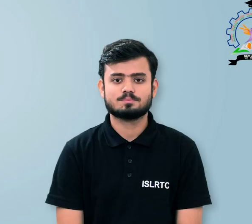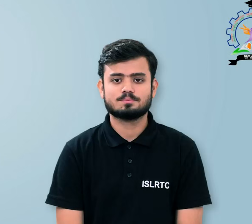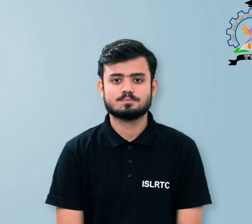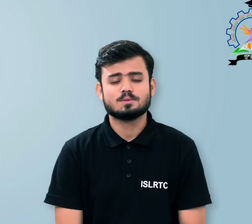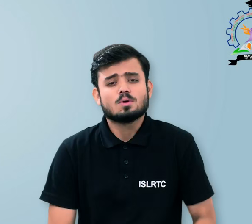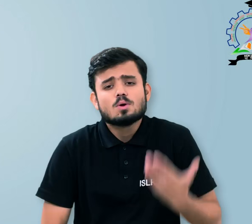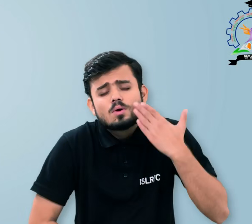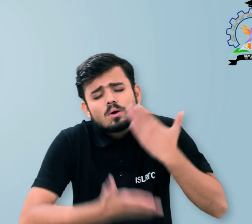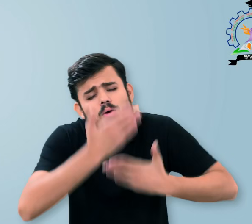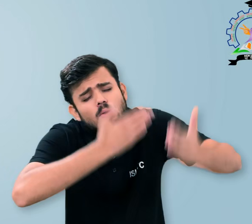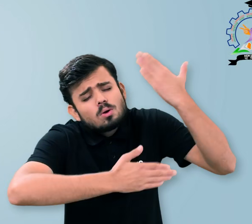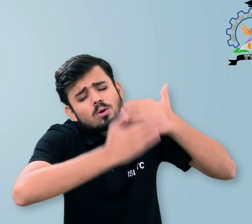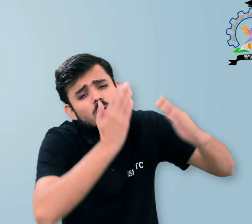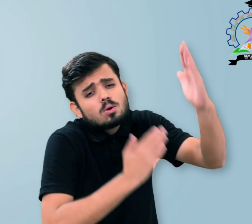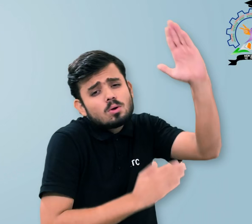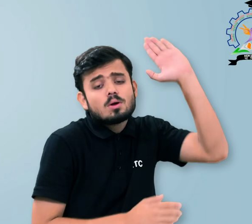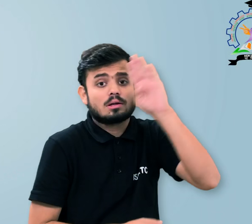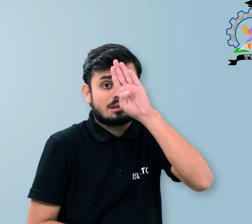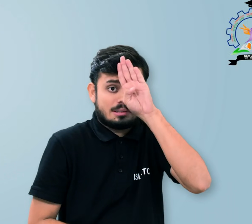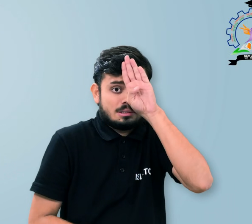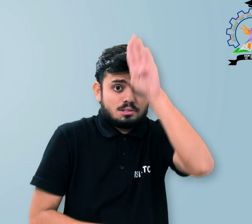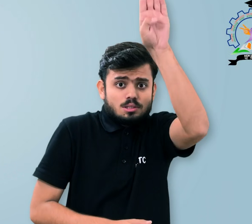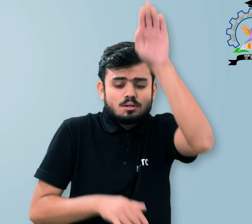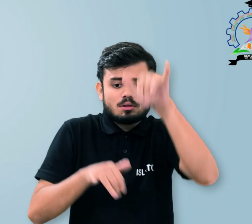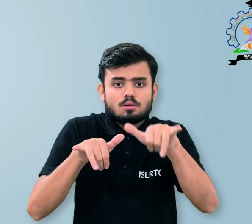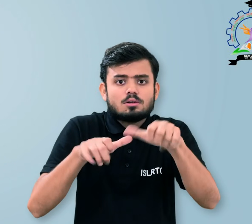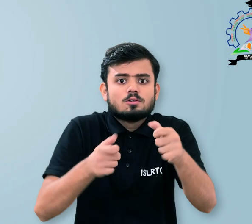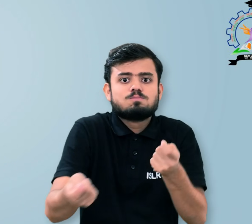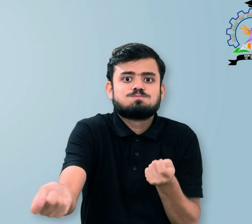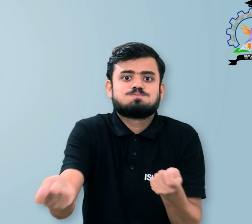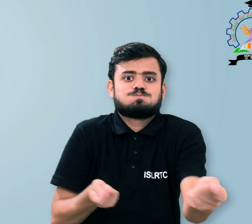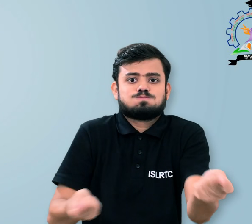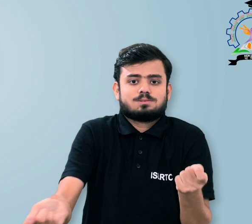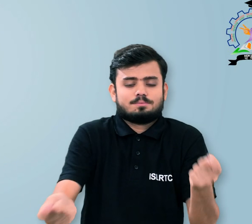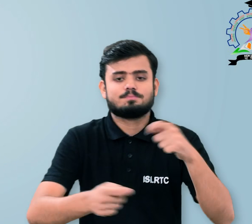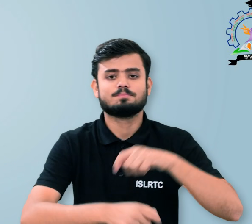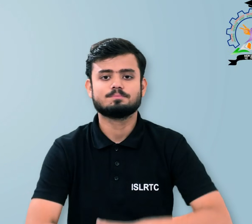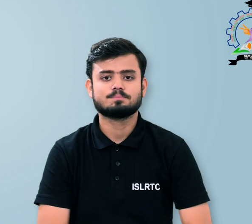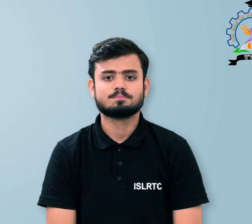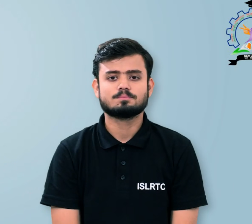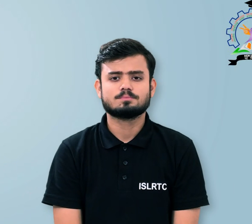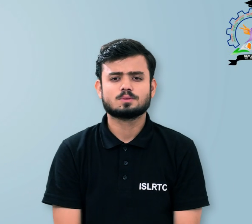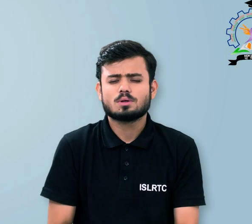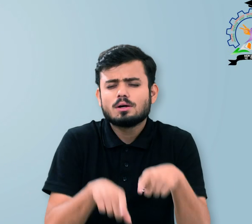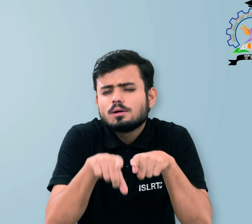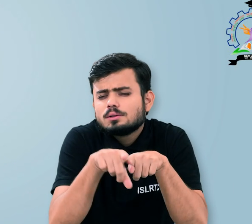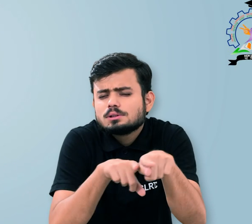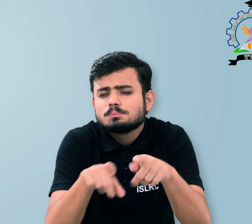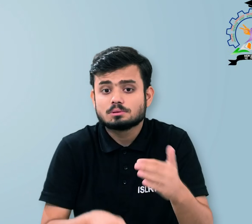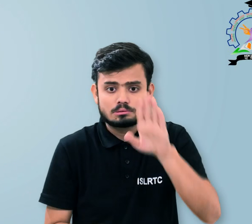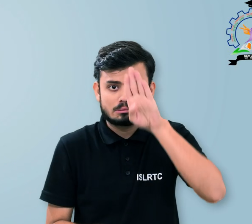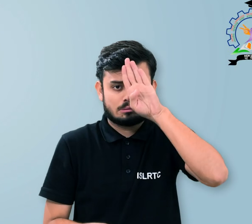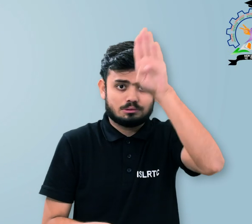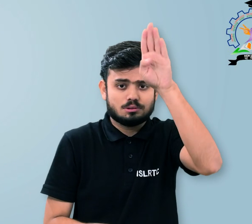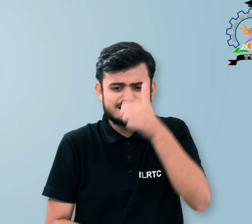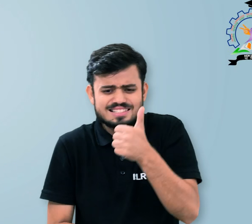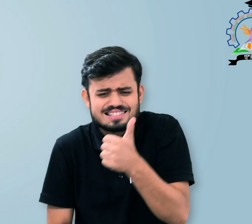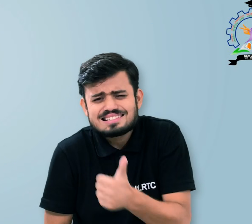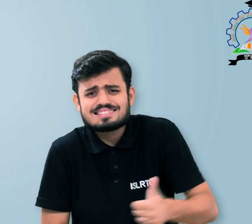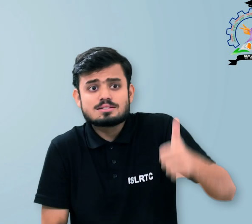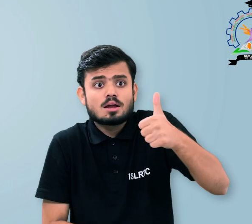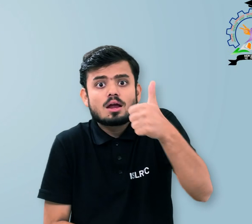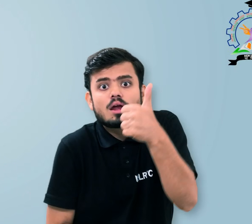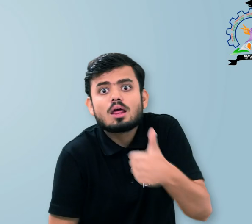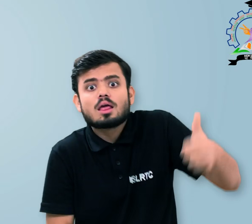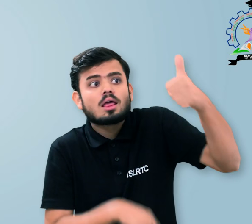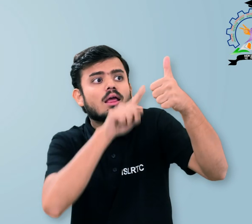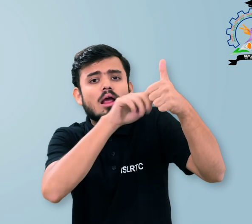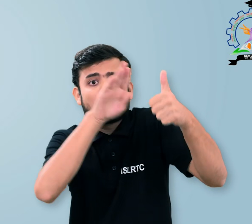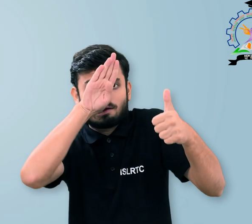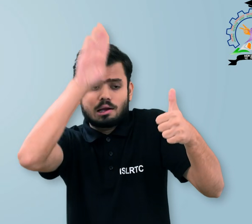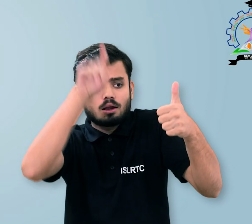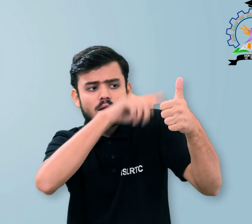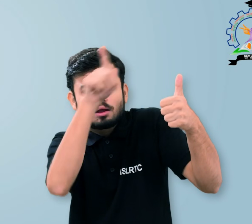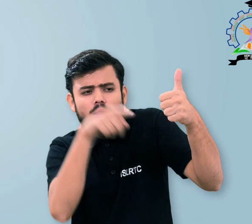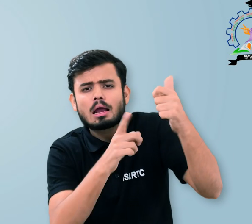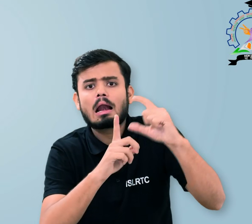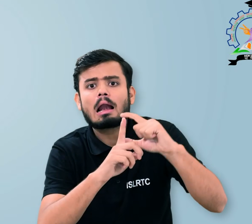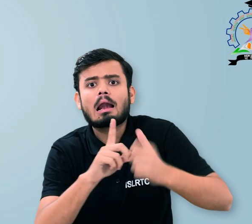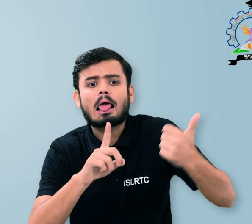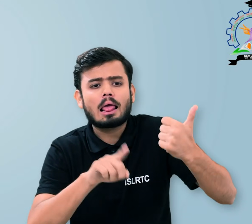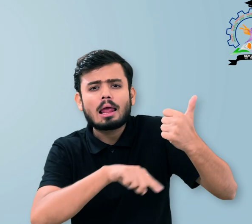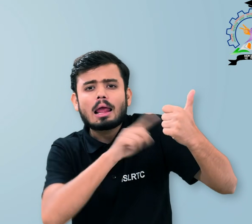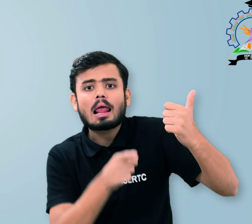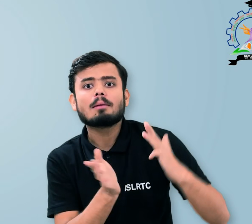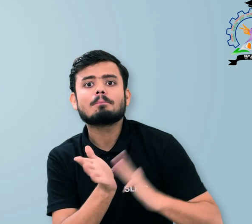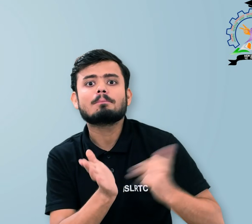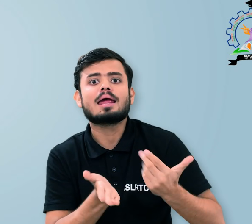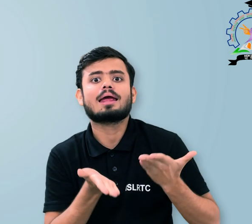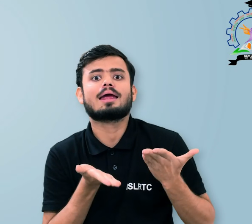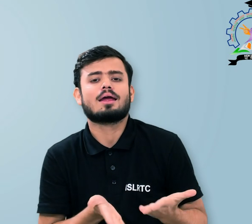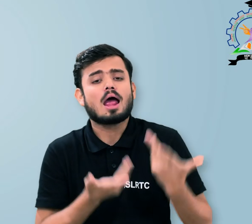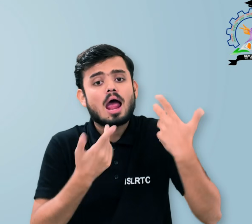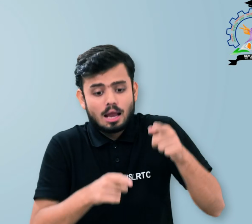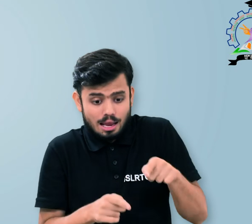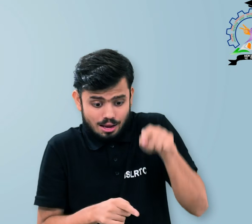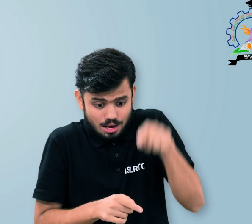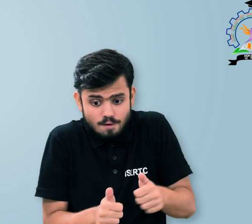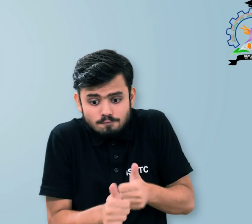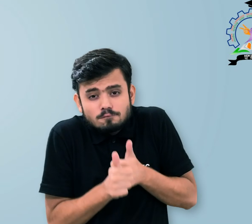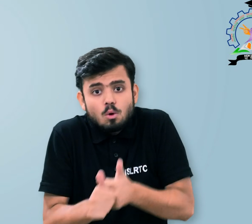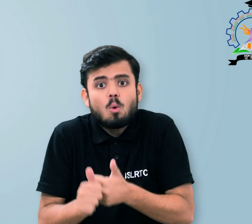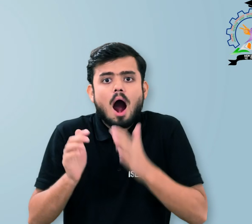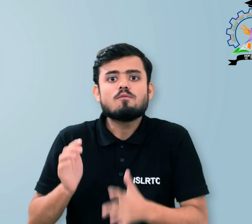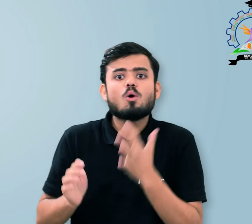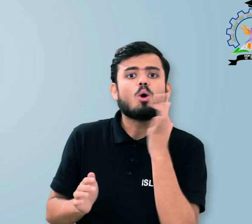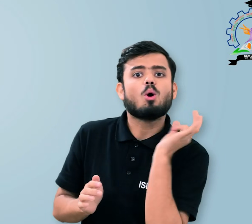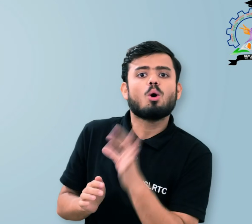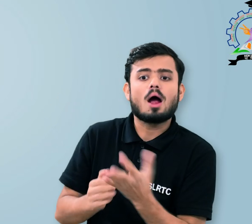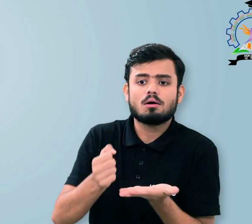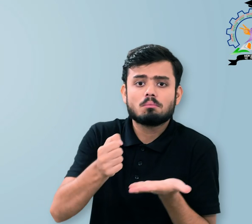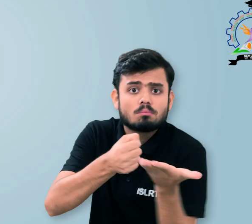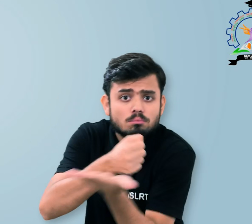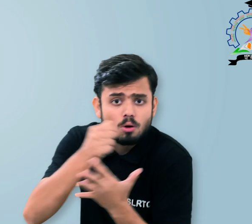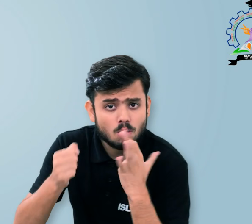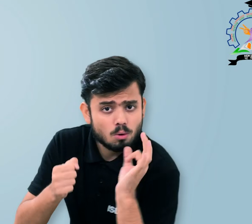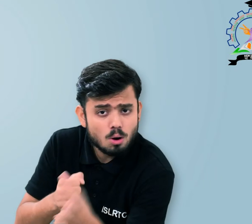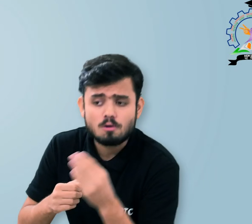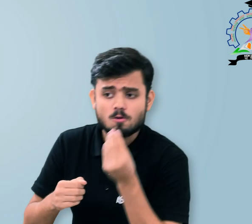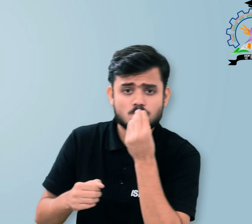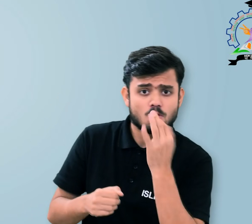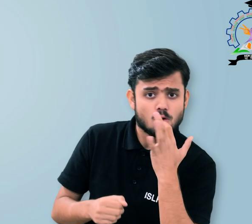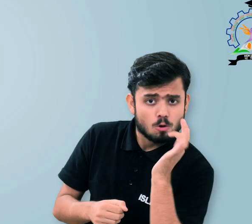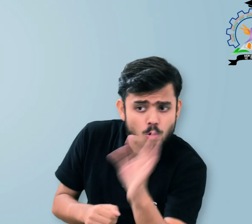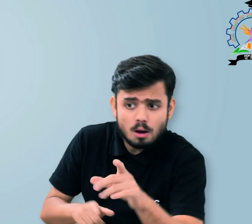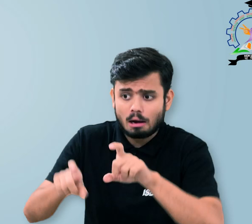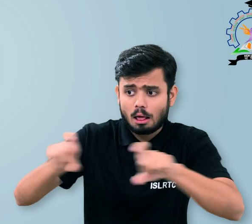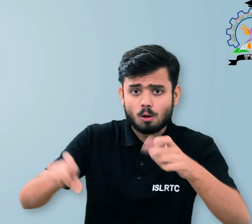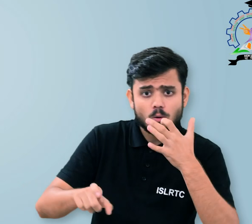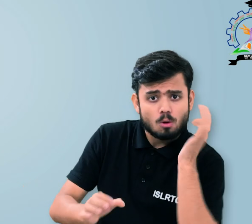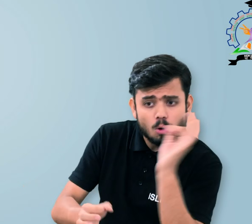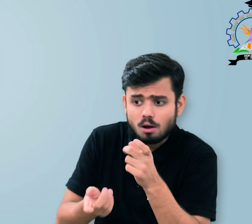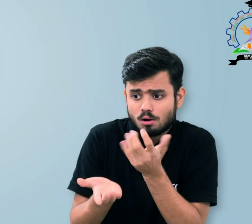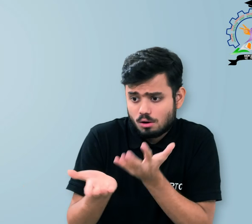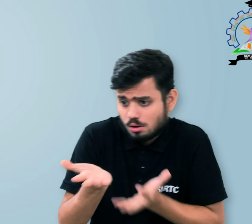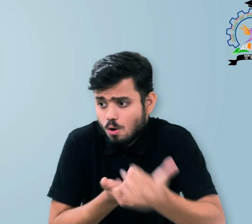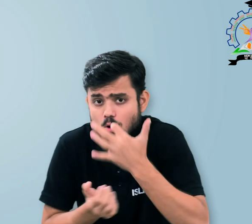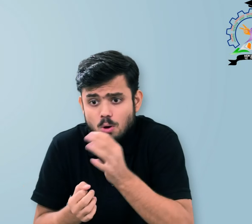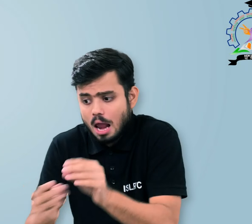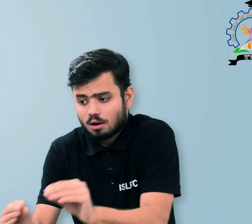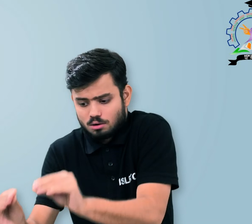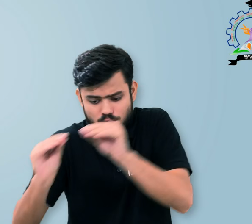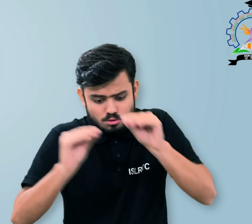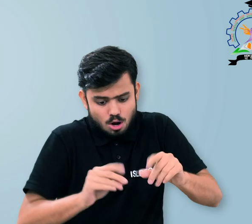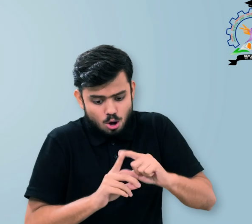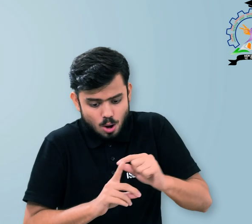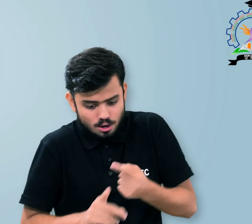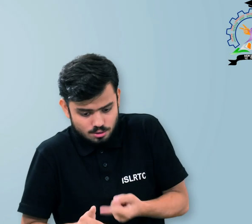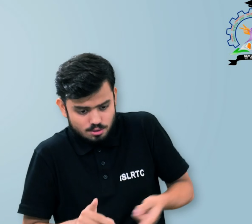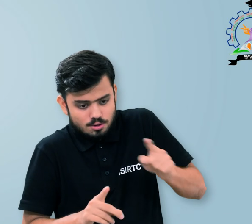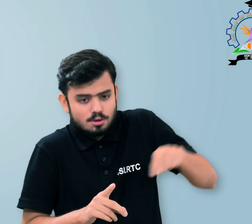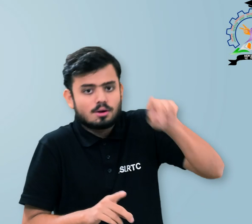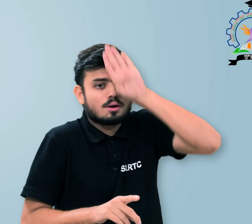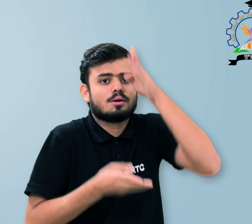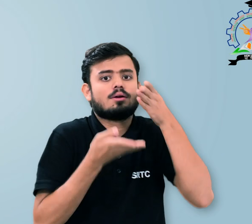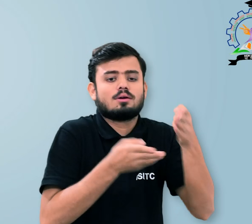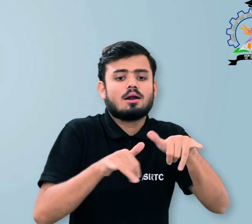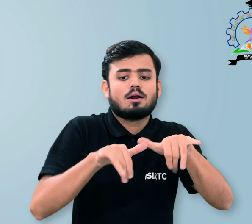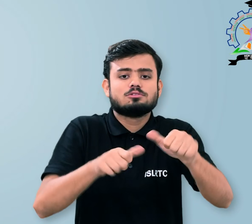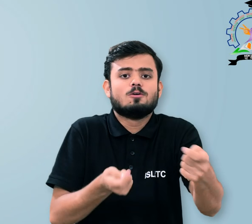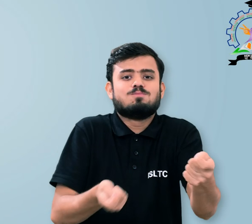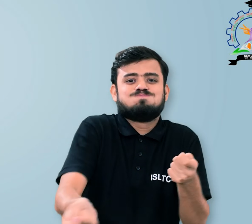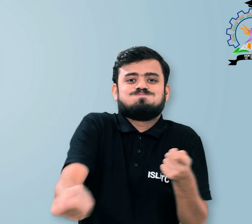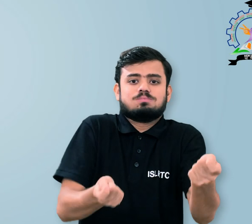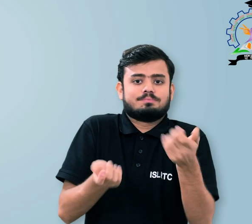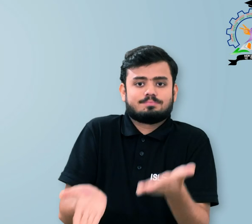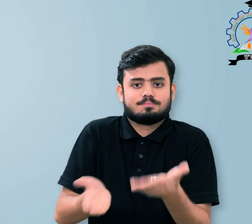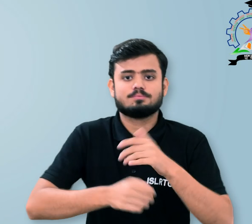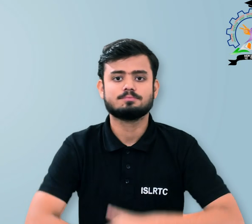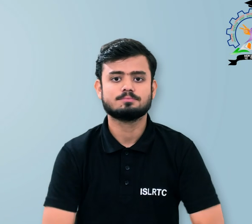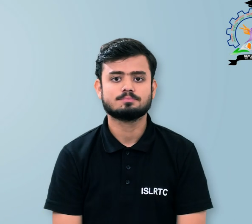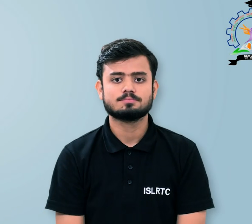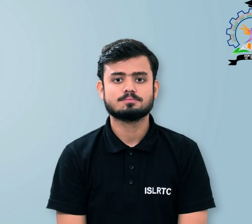Feudalism A social system that existed in Europe during the Middle Ages in which people worked and fought for nobles who gave them protection and the use of land in return.